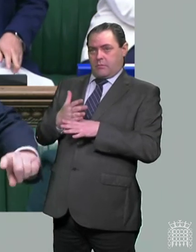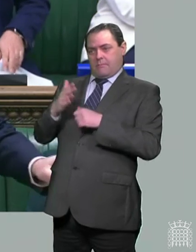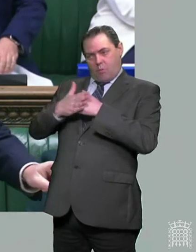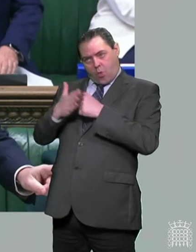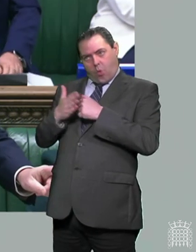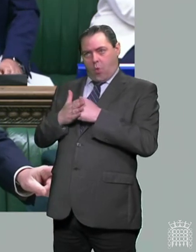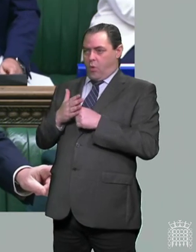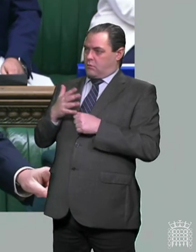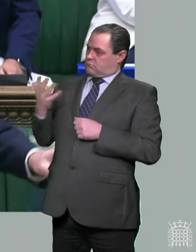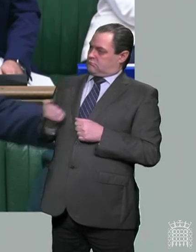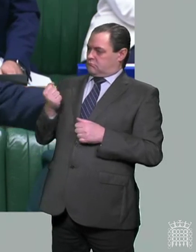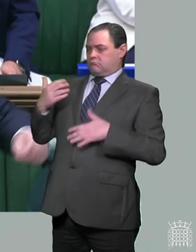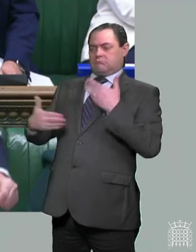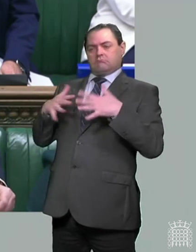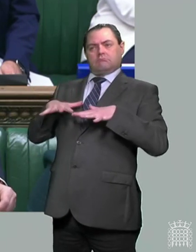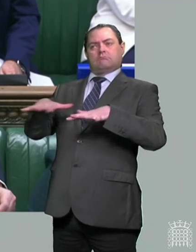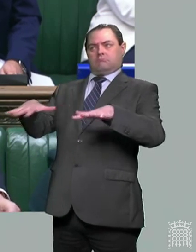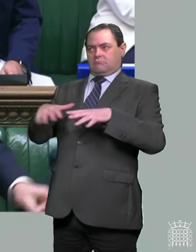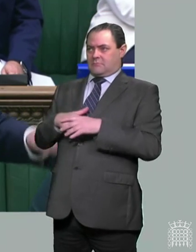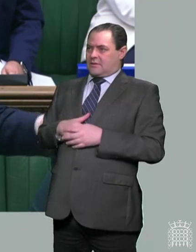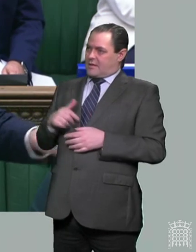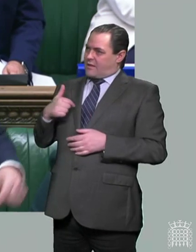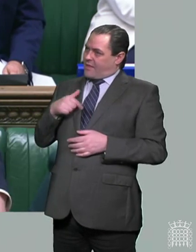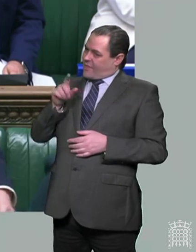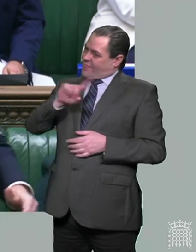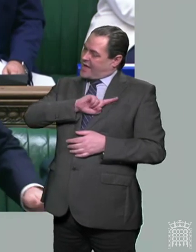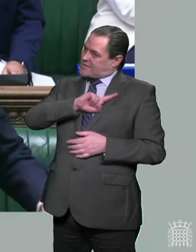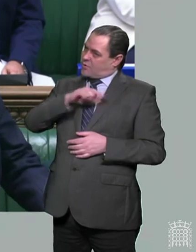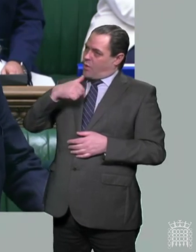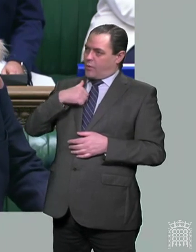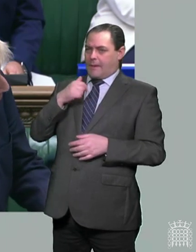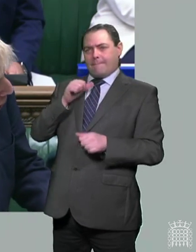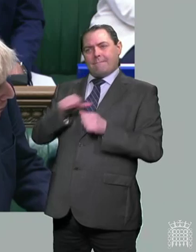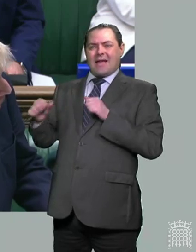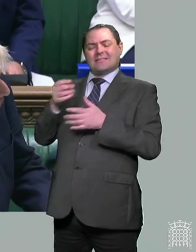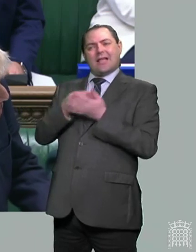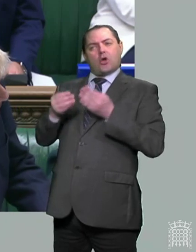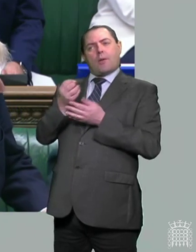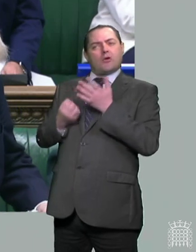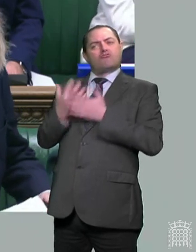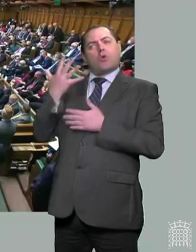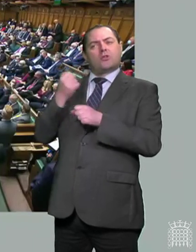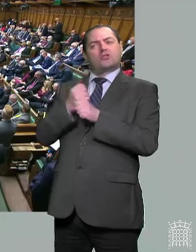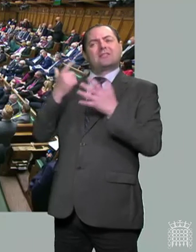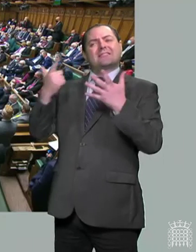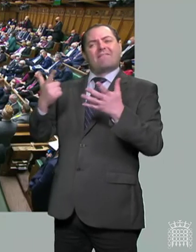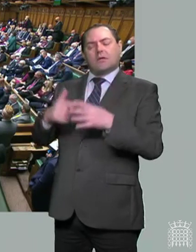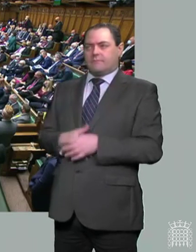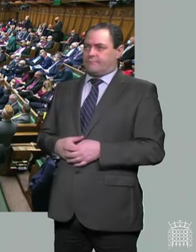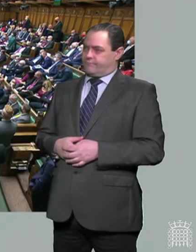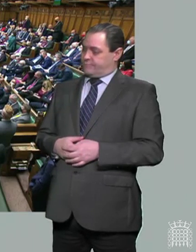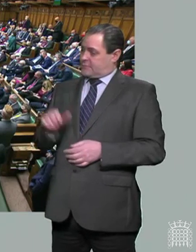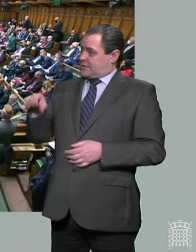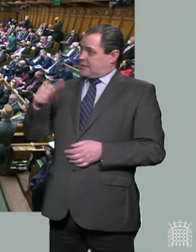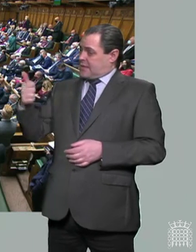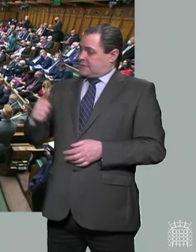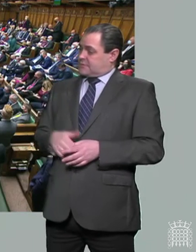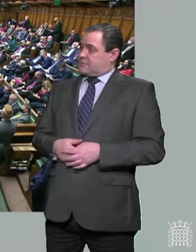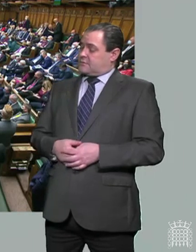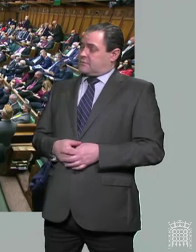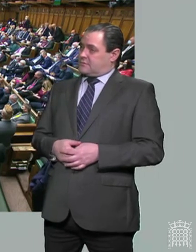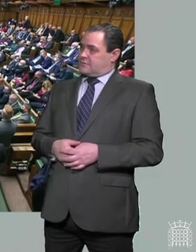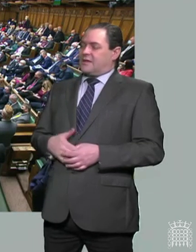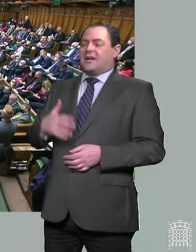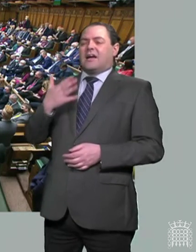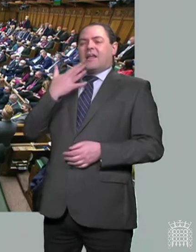In case I failed to make myself clear before you wound me up, Mr Speaker, that is why we have the fastest economic growth in the G7.